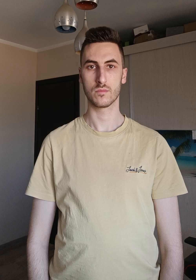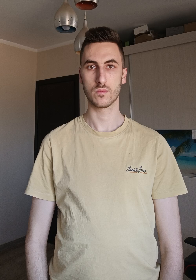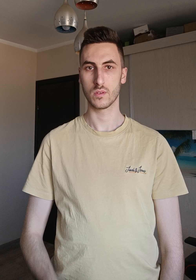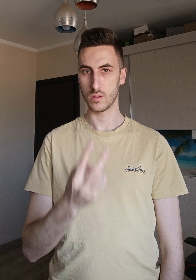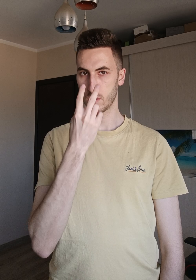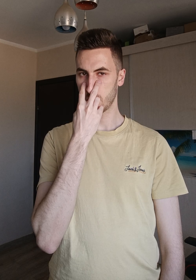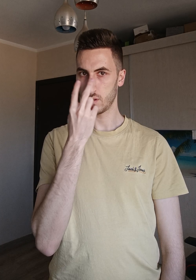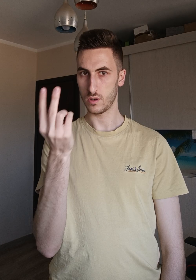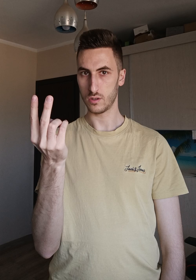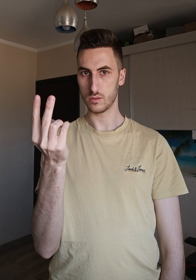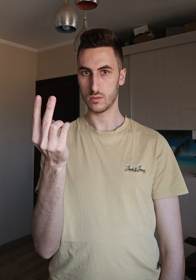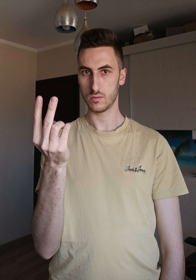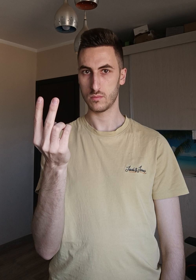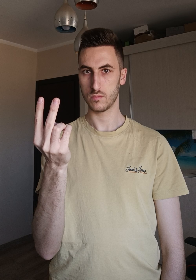לראות